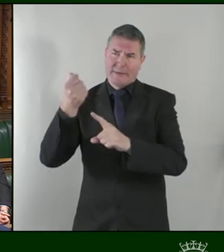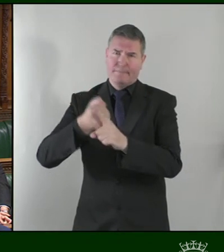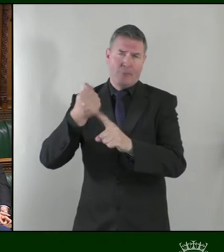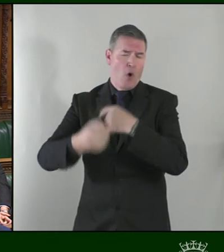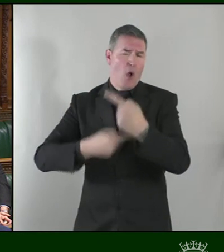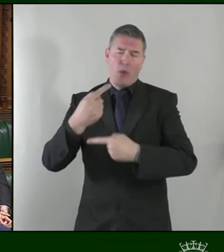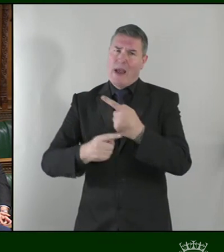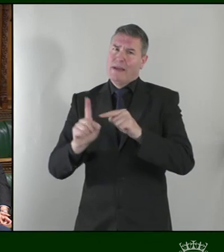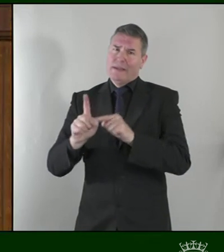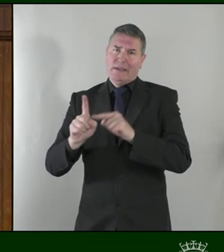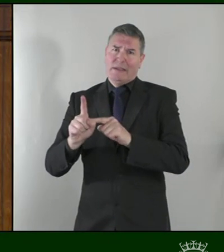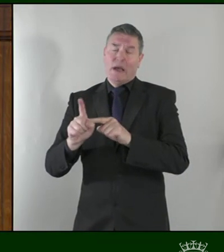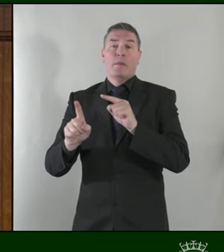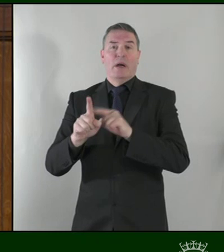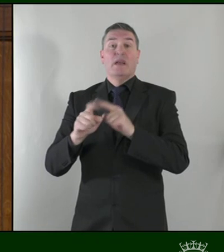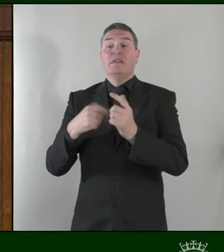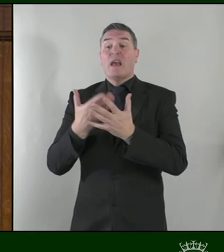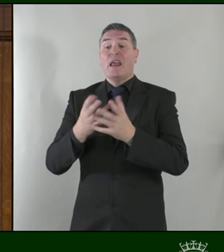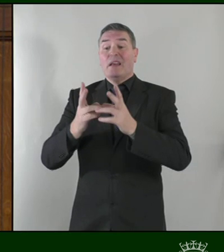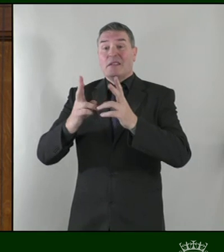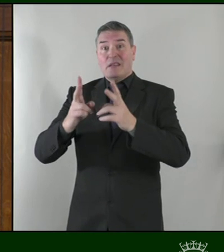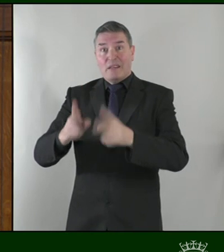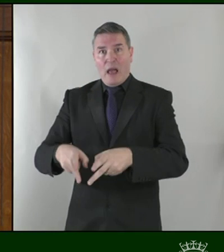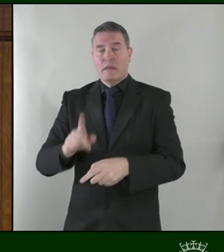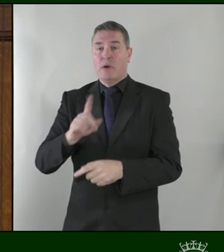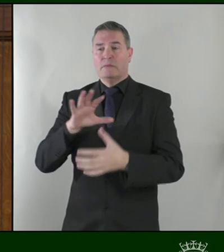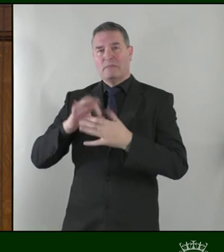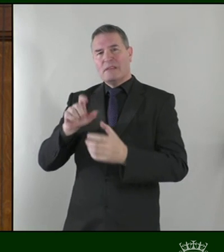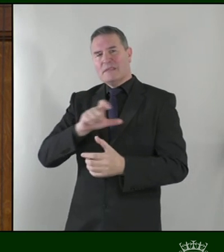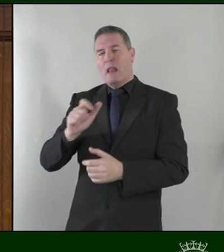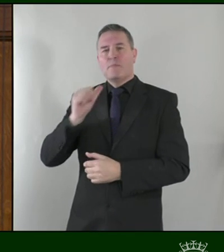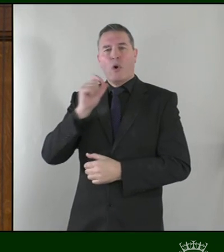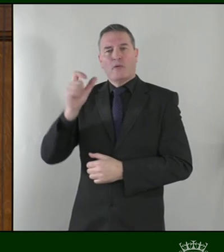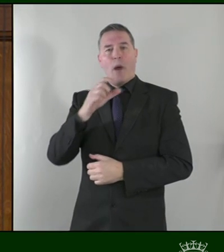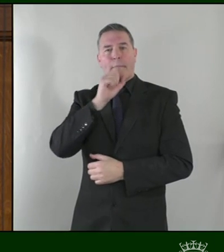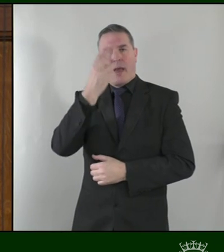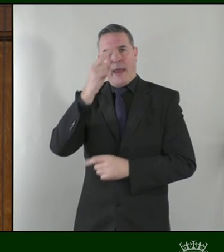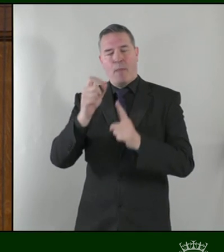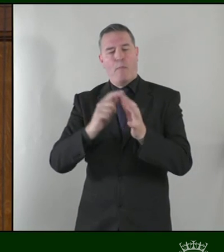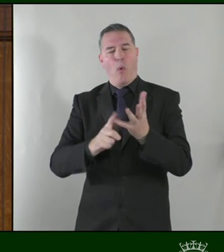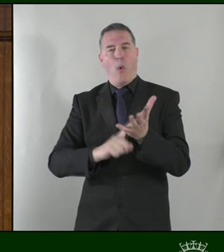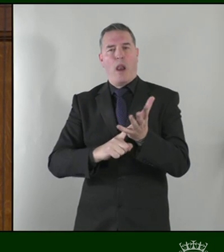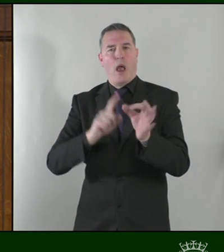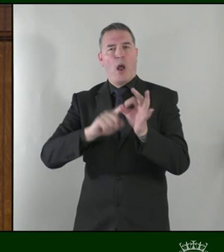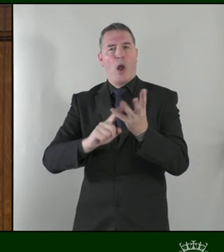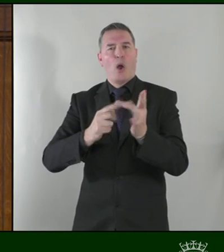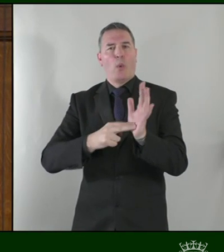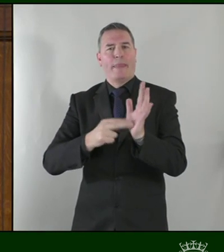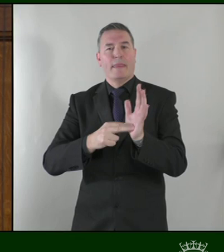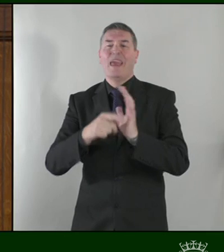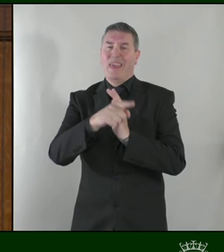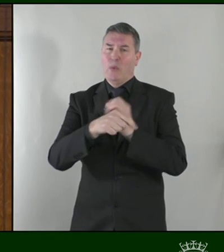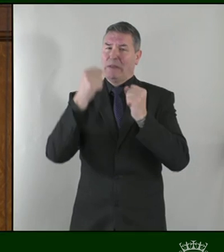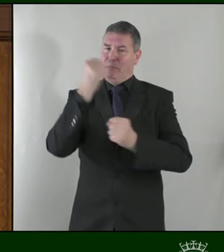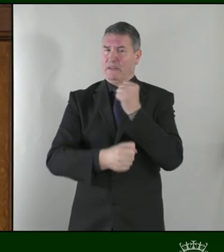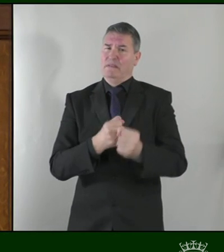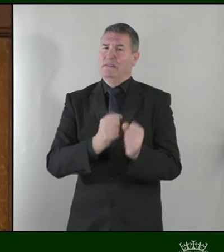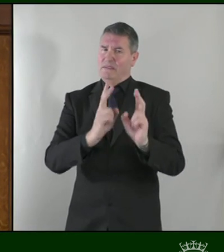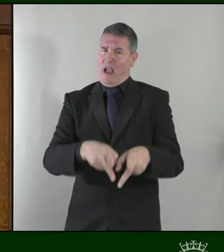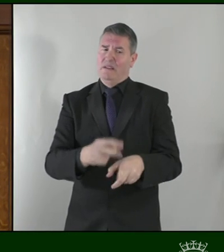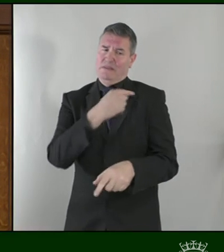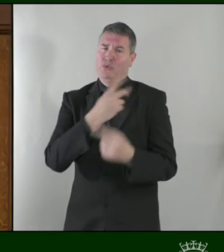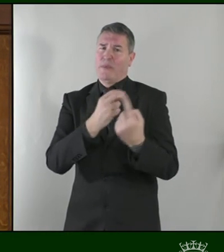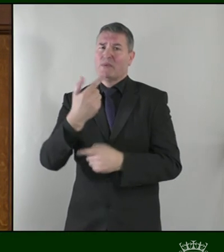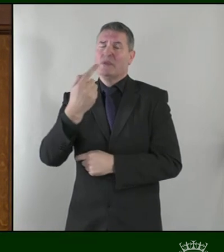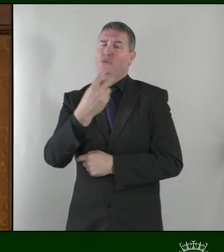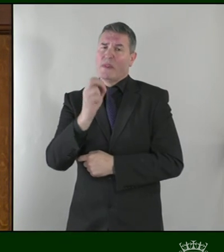One injustice that burned in him until his dying day was the murder of Paul Quinn, who was beaten to death by an IRA gang in 2007.